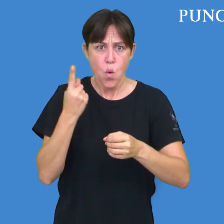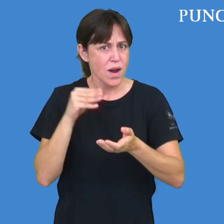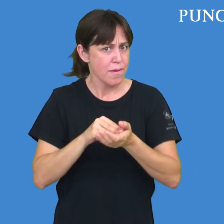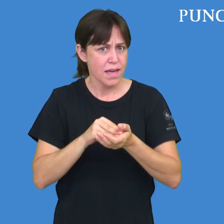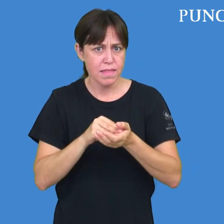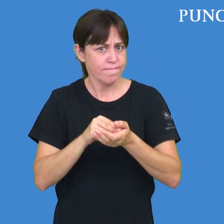vez